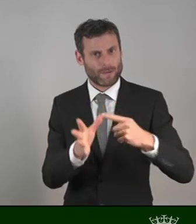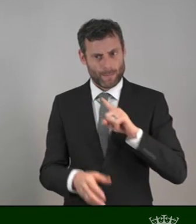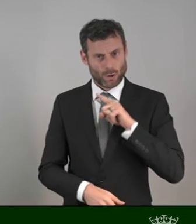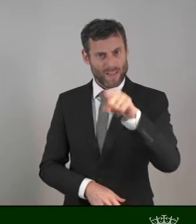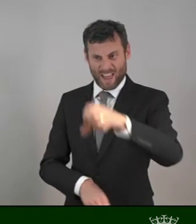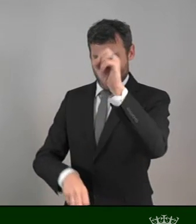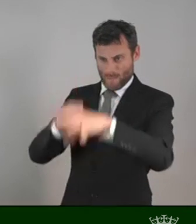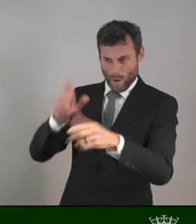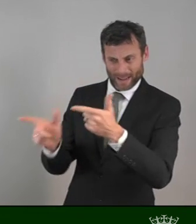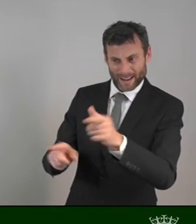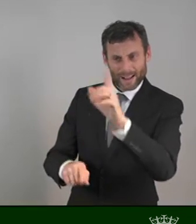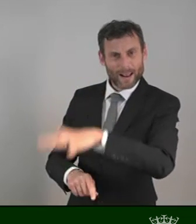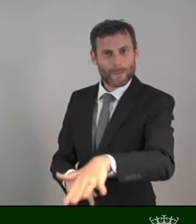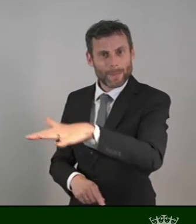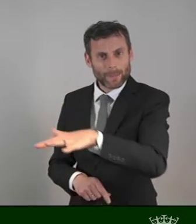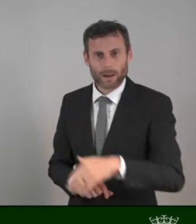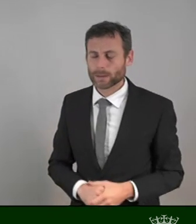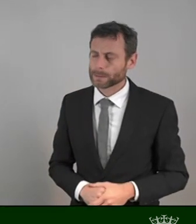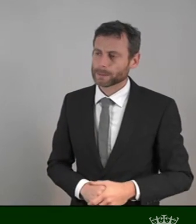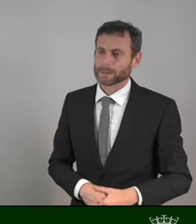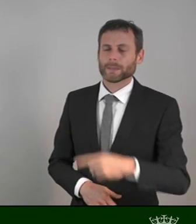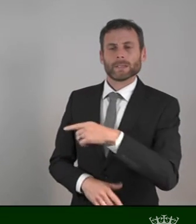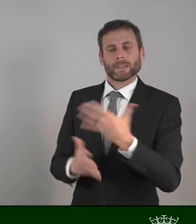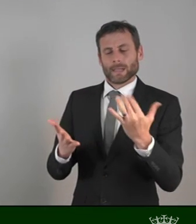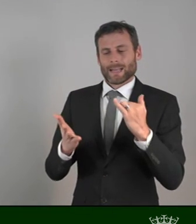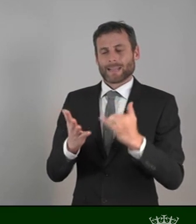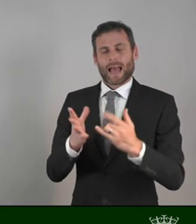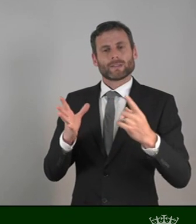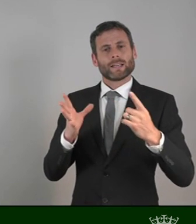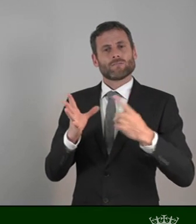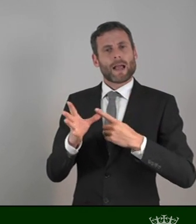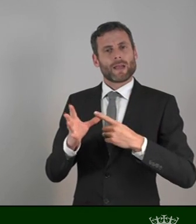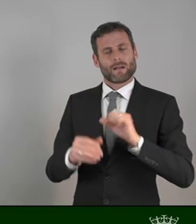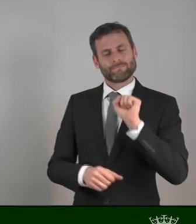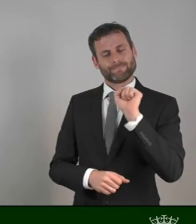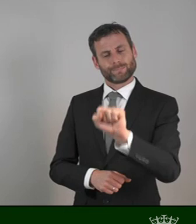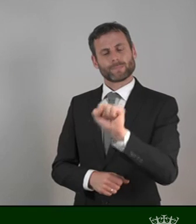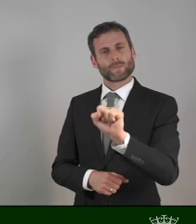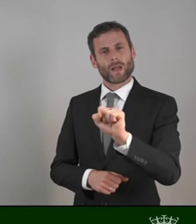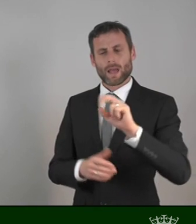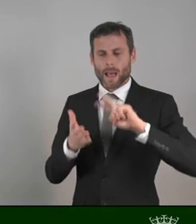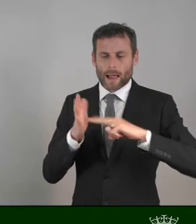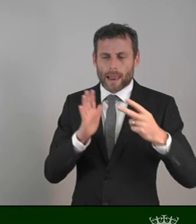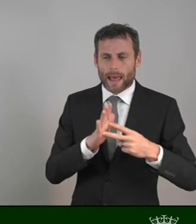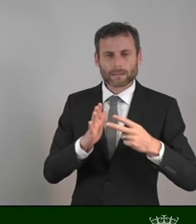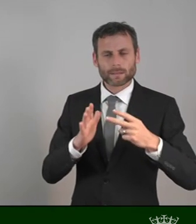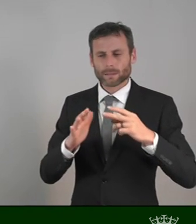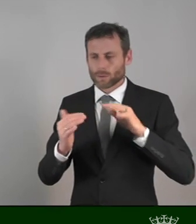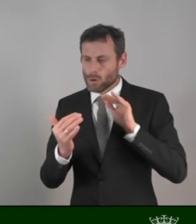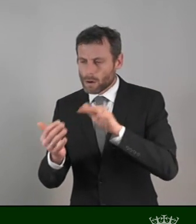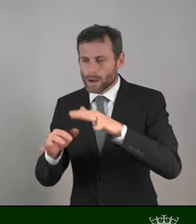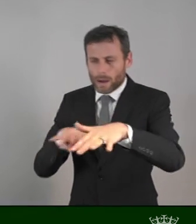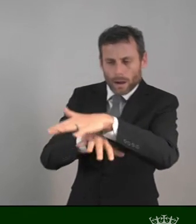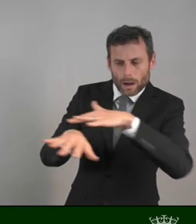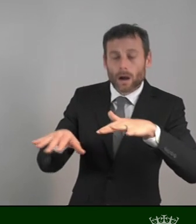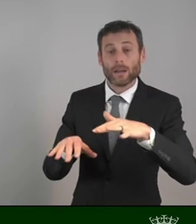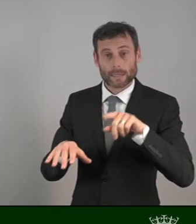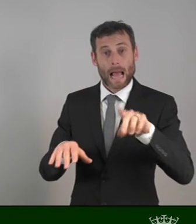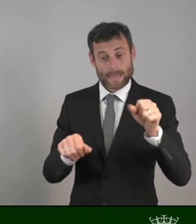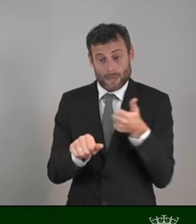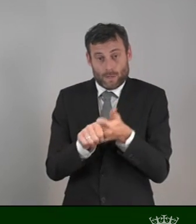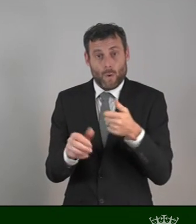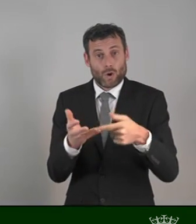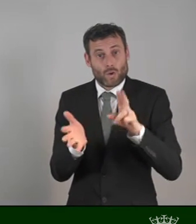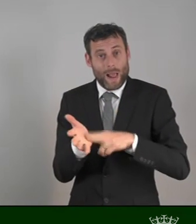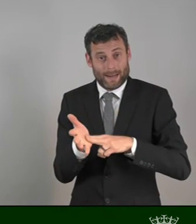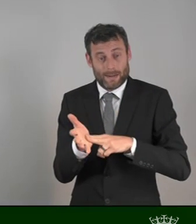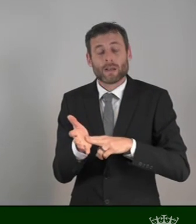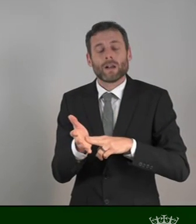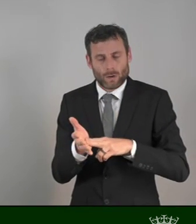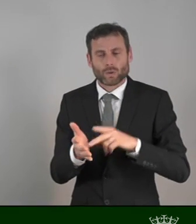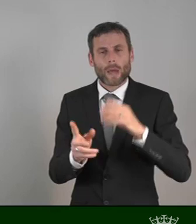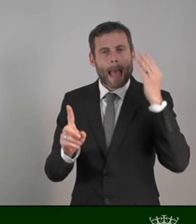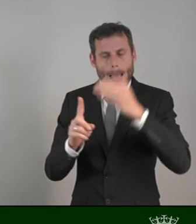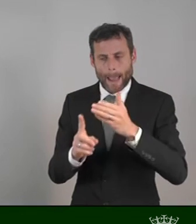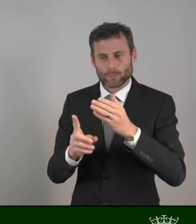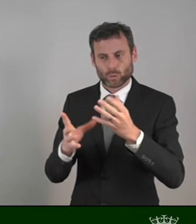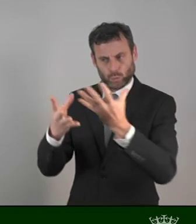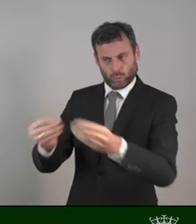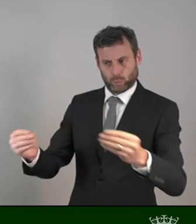As the right honourable Gentleman knows, the Saudi-led operation in Yemen is supported by the UN—a UN mandate to restore the Government of Yemen—and that is absolutely vital.